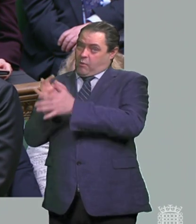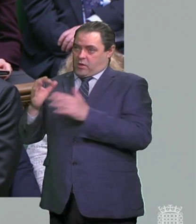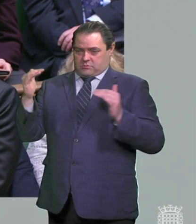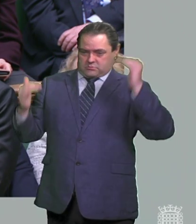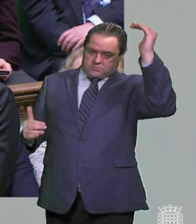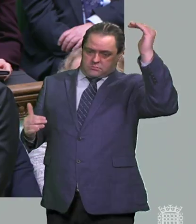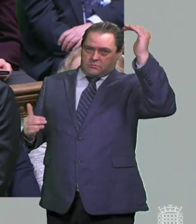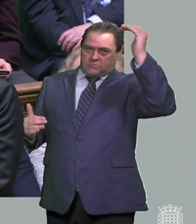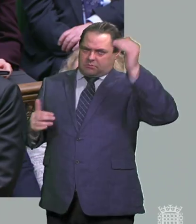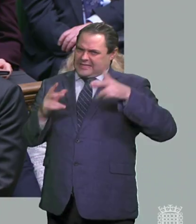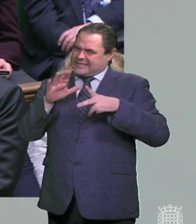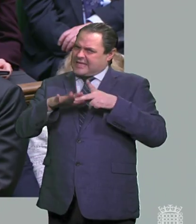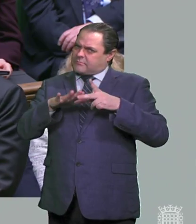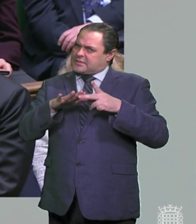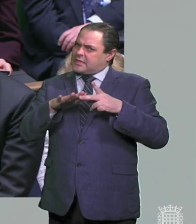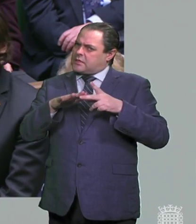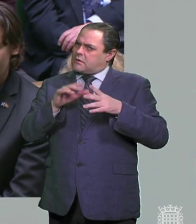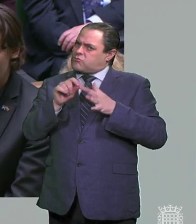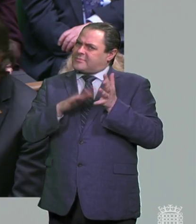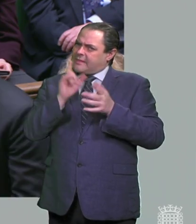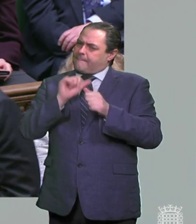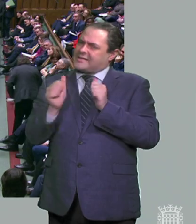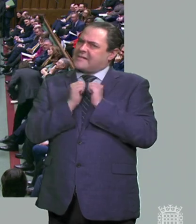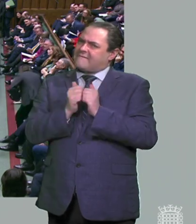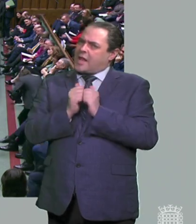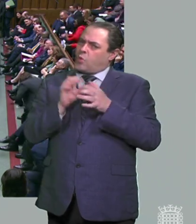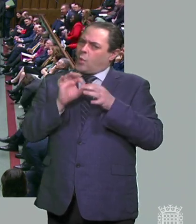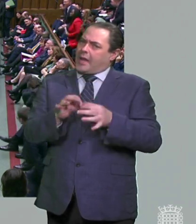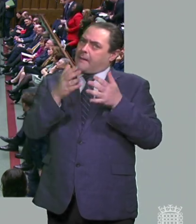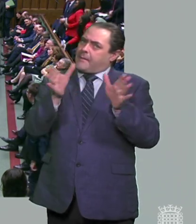Who does the Deputy Prime Minister think is best value for money and for the public?